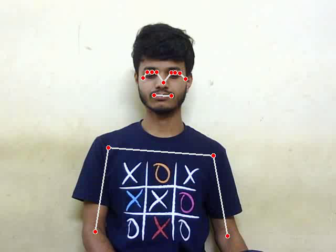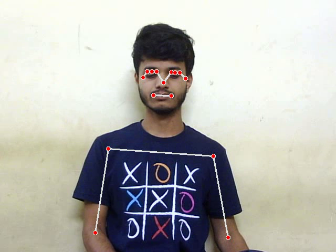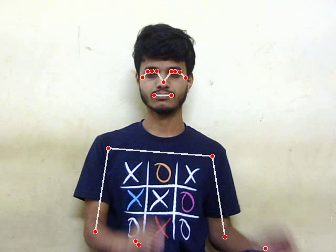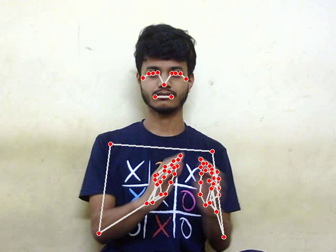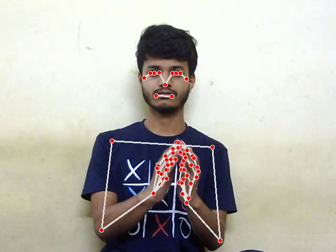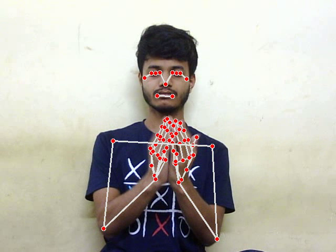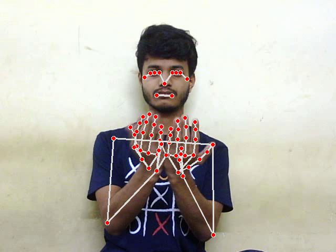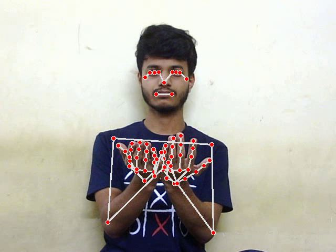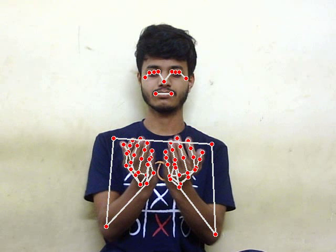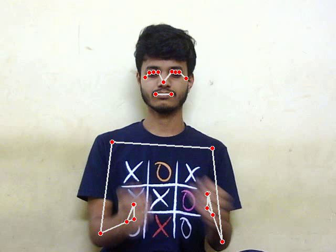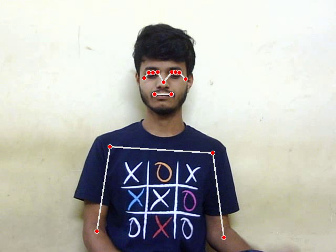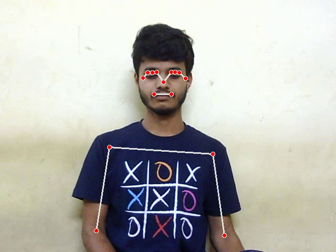book